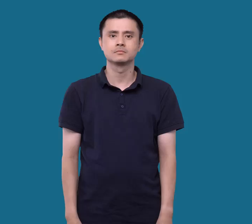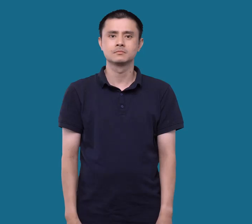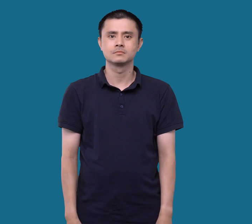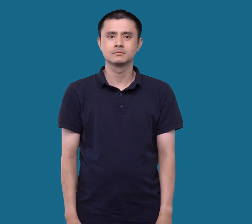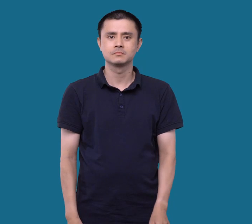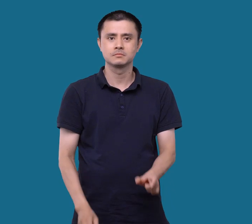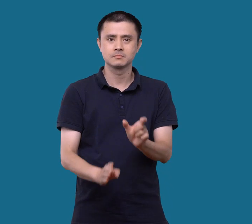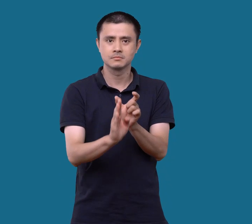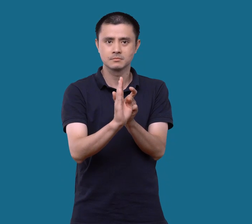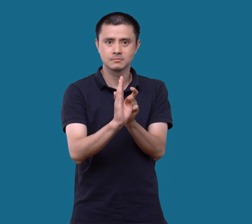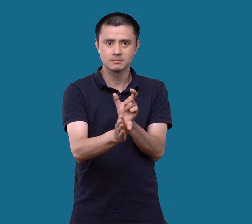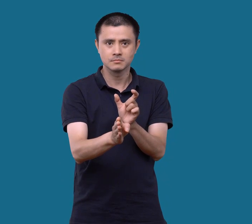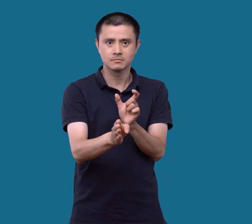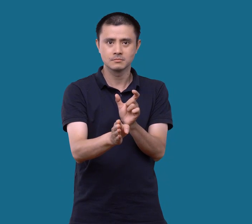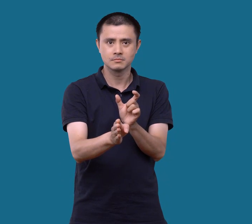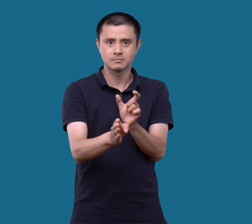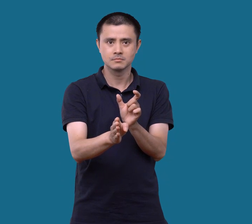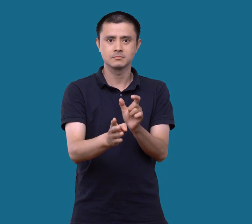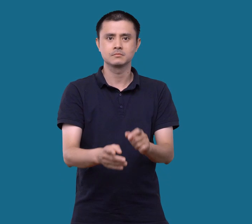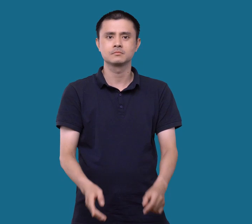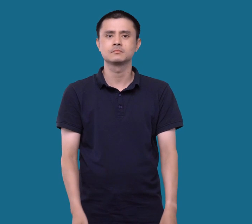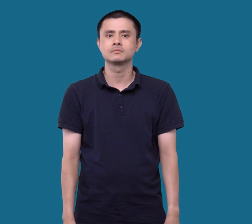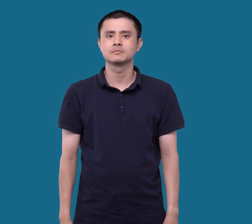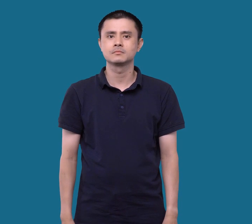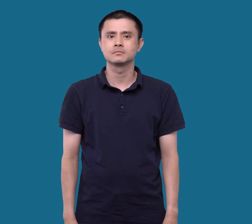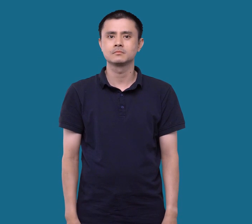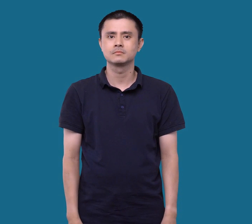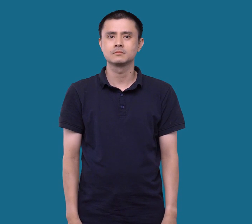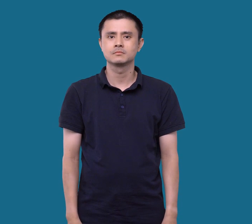nghĩa đen